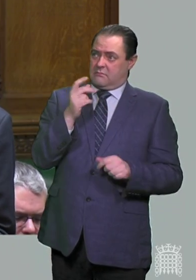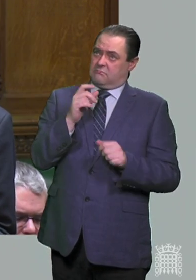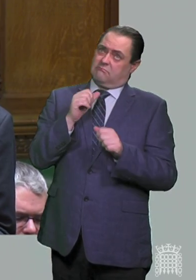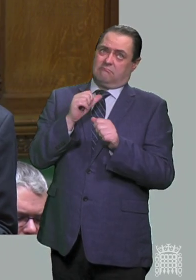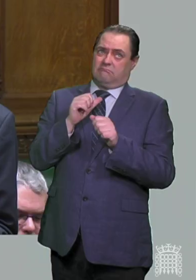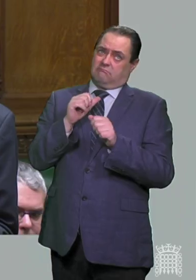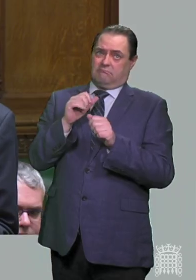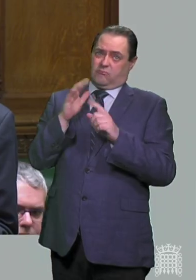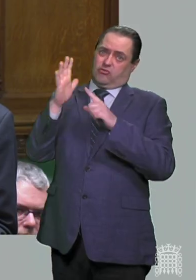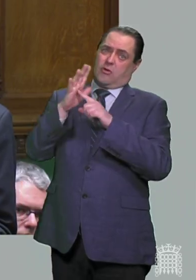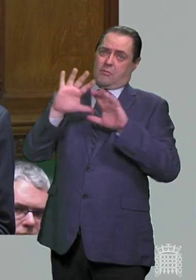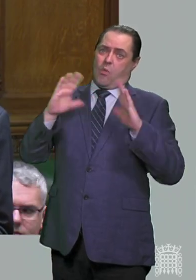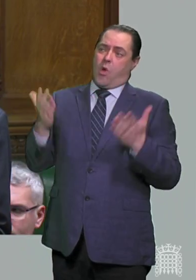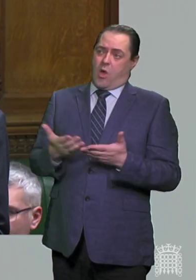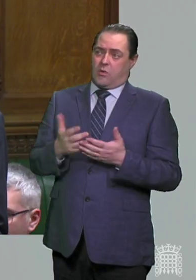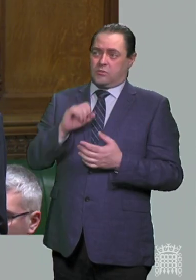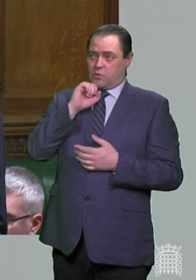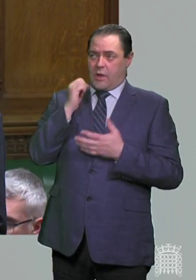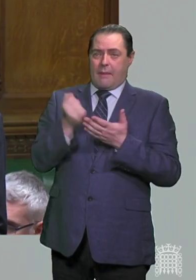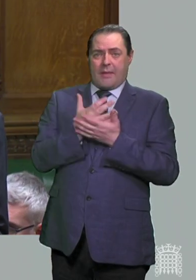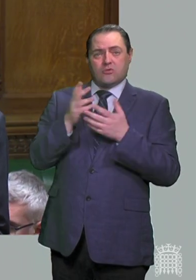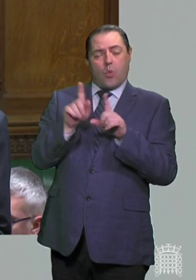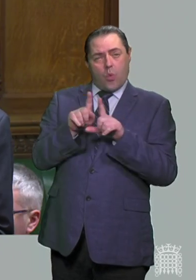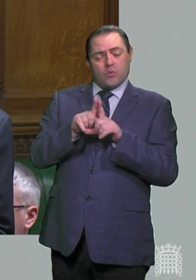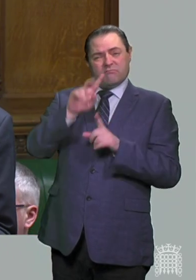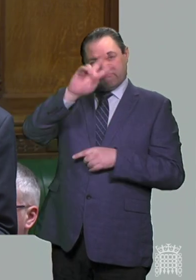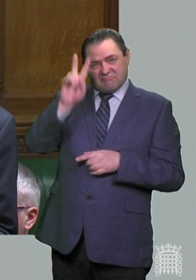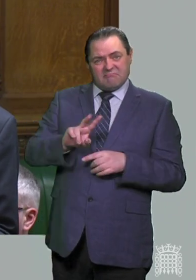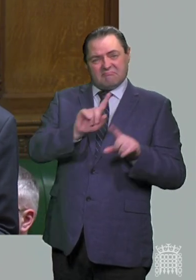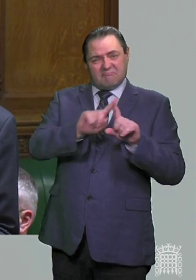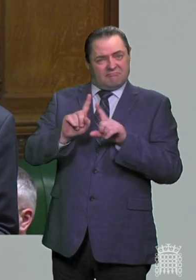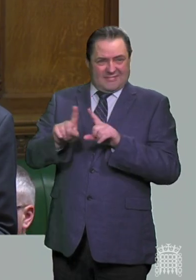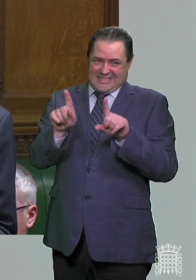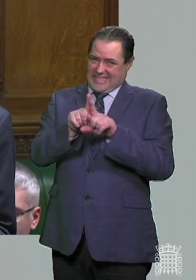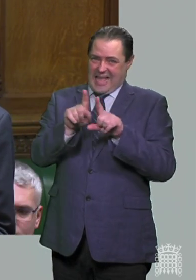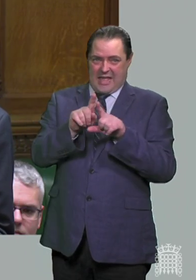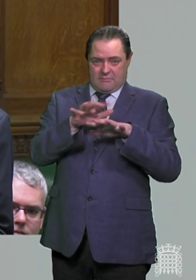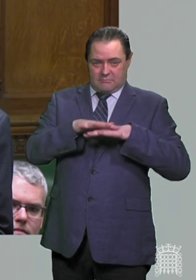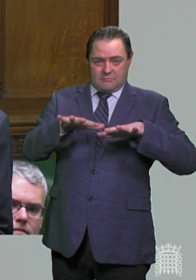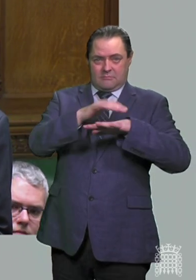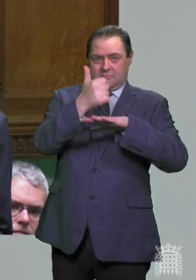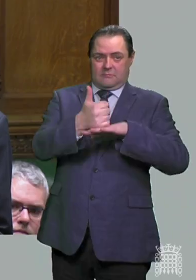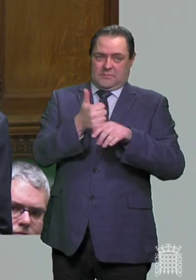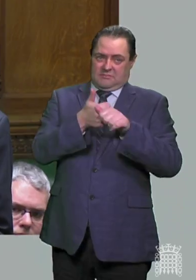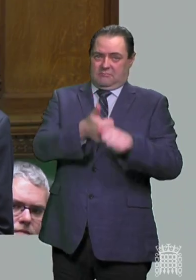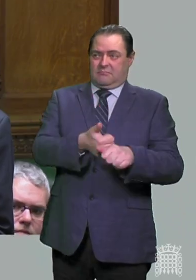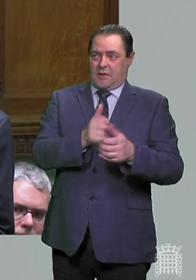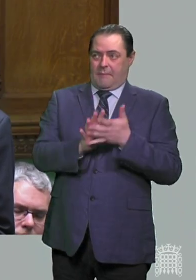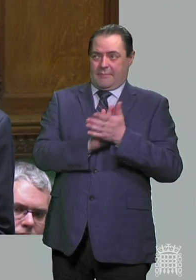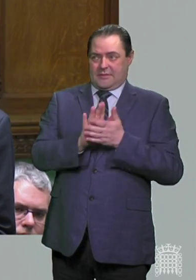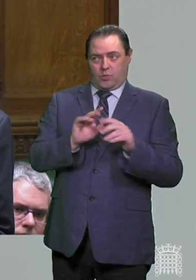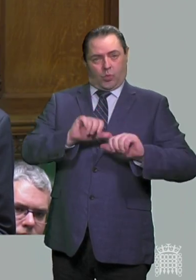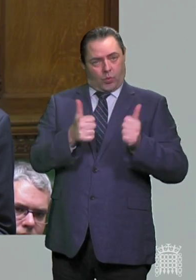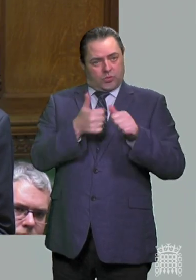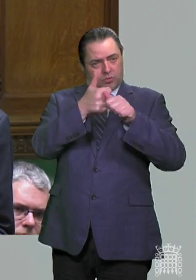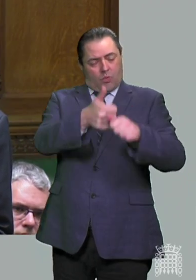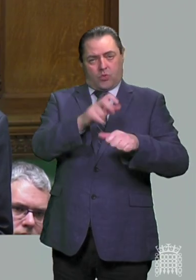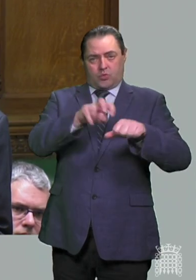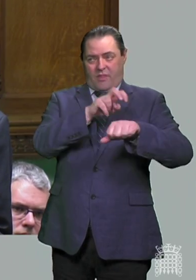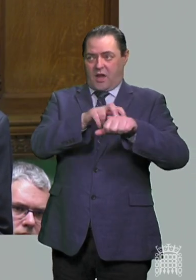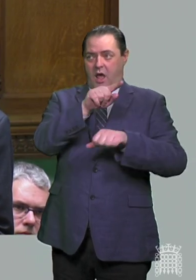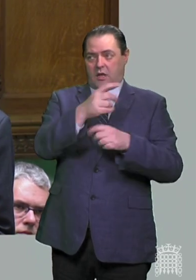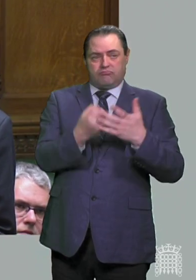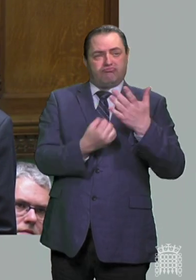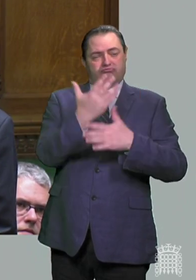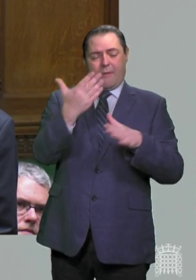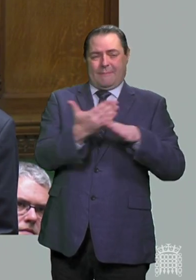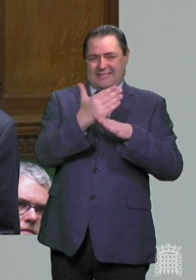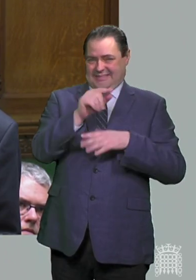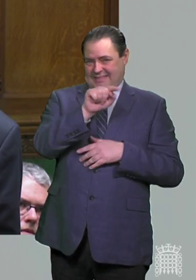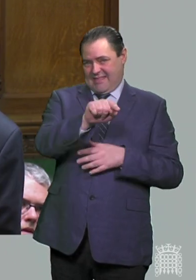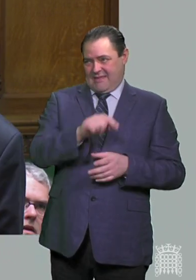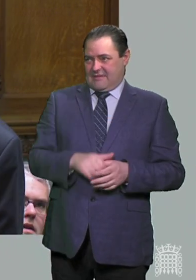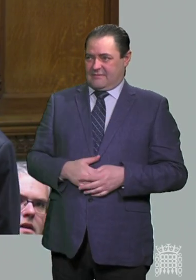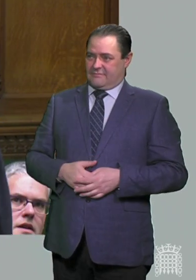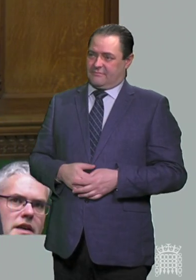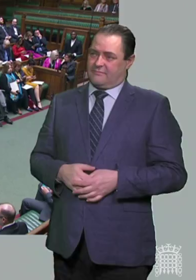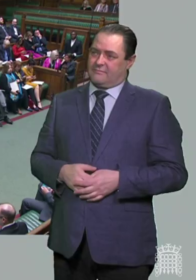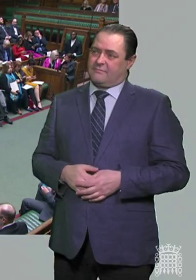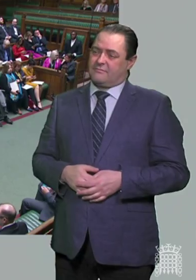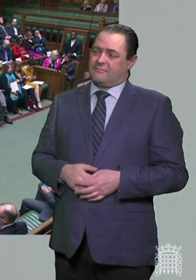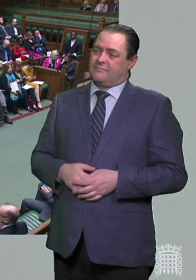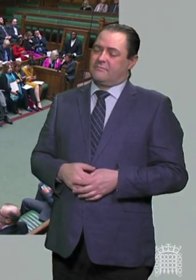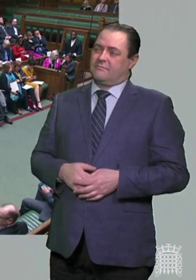Will the Minister ensure that the energy infrastructure is such to complement that, thereby offering one of the best inward investment and indigenous business opportunities anywhere in the world?